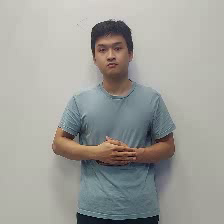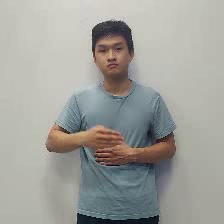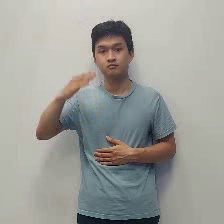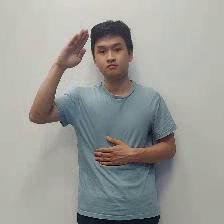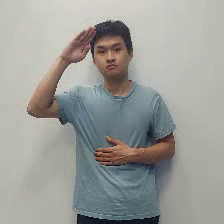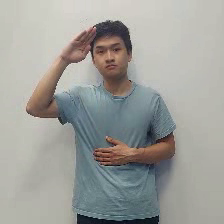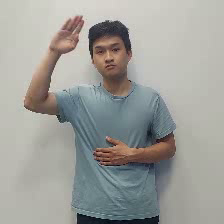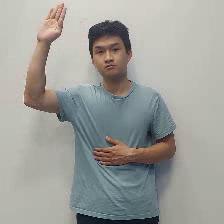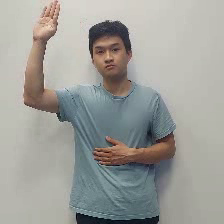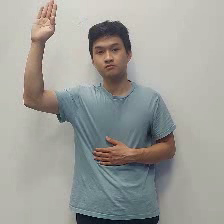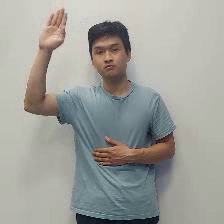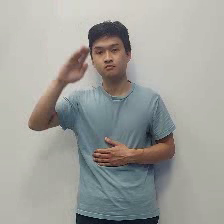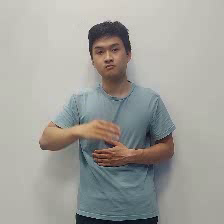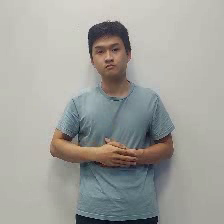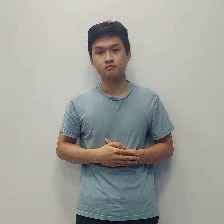Chào